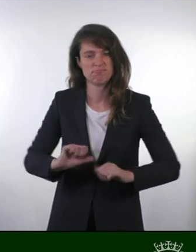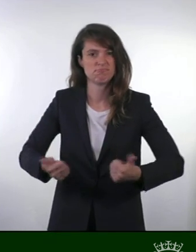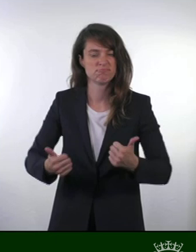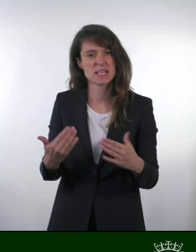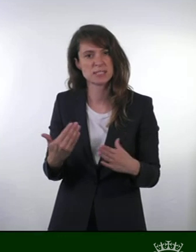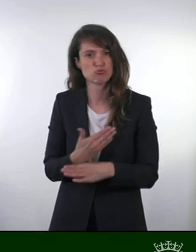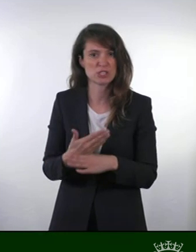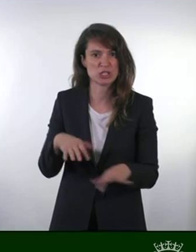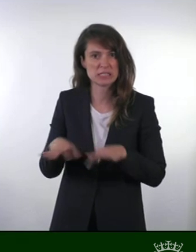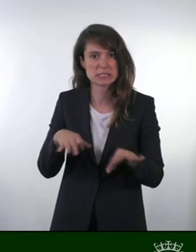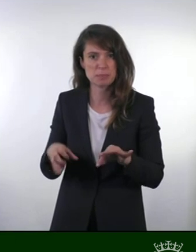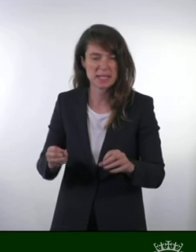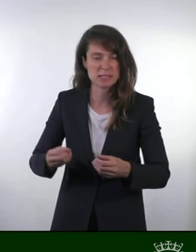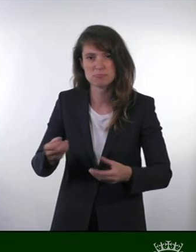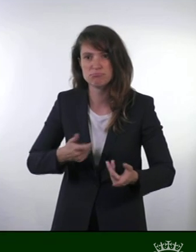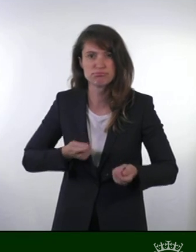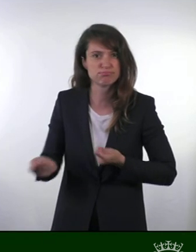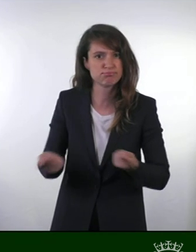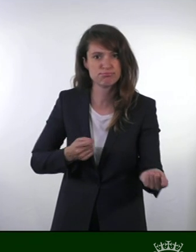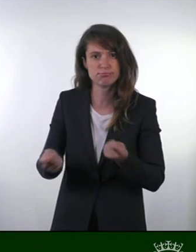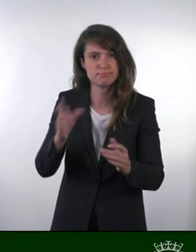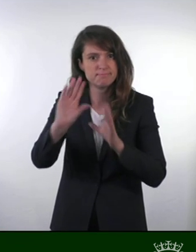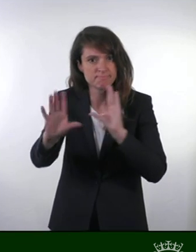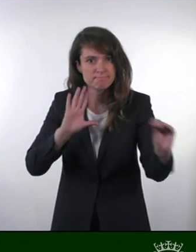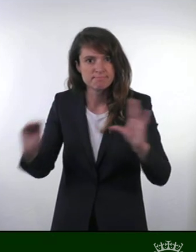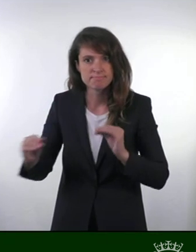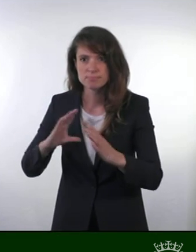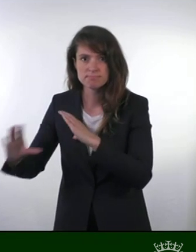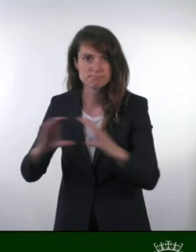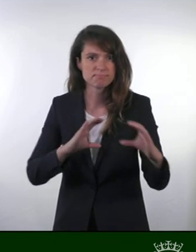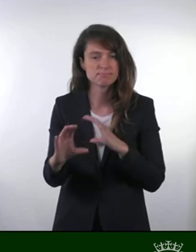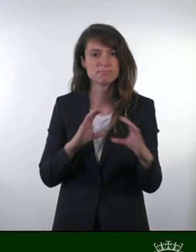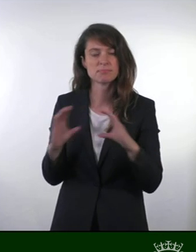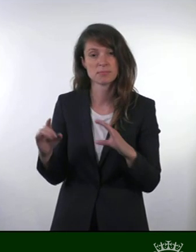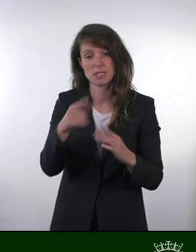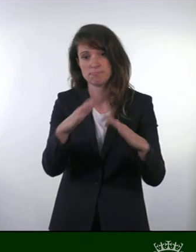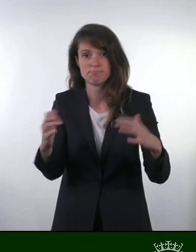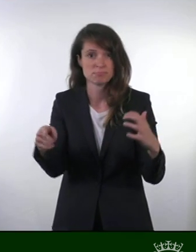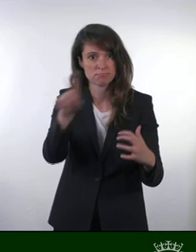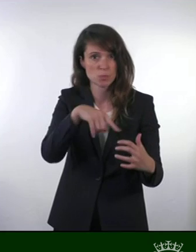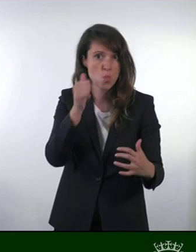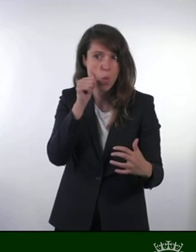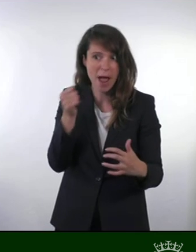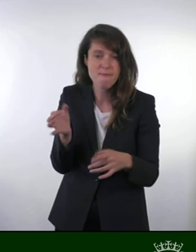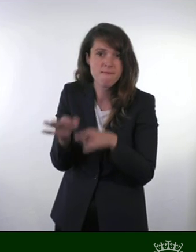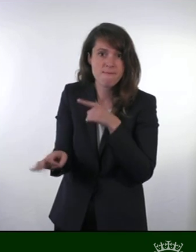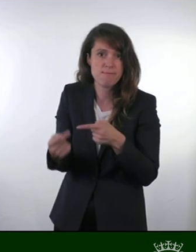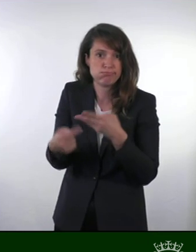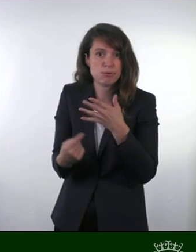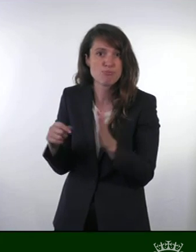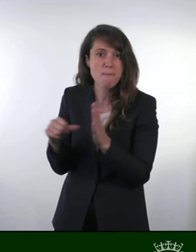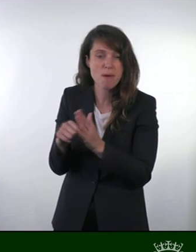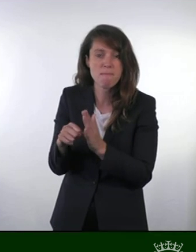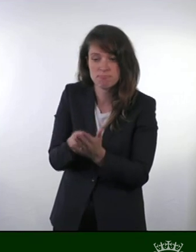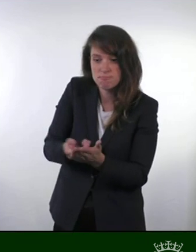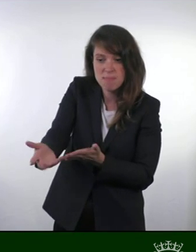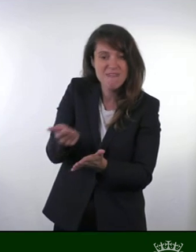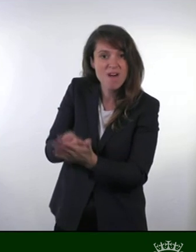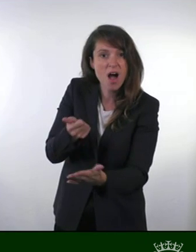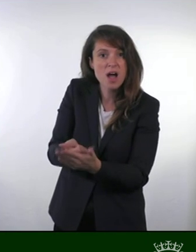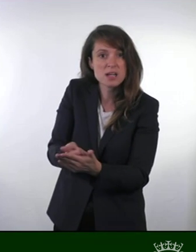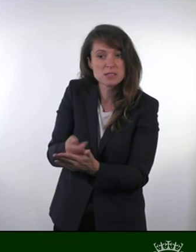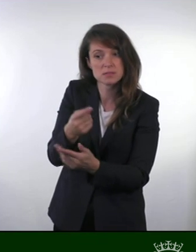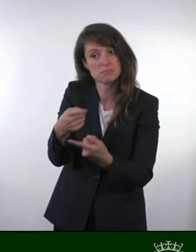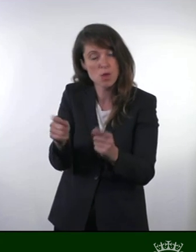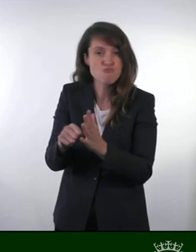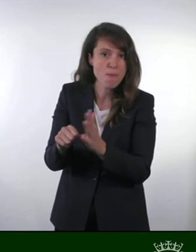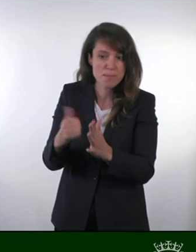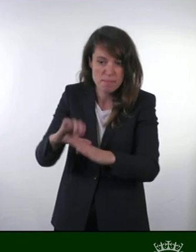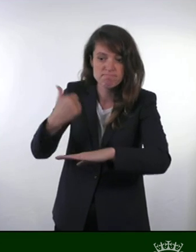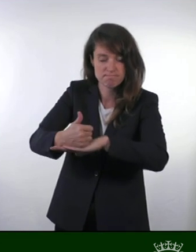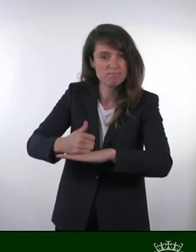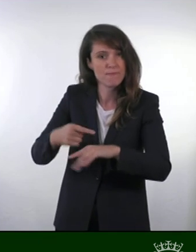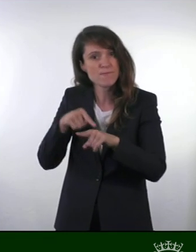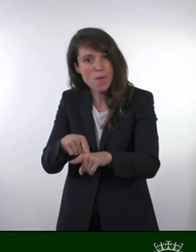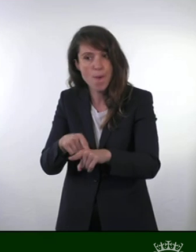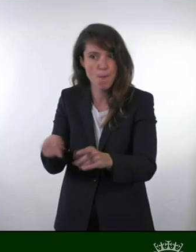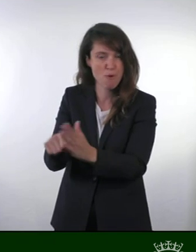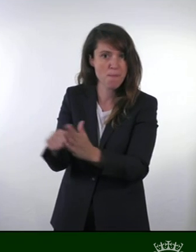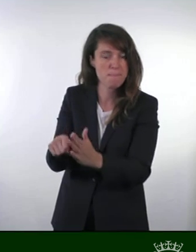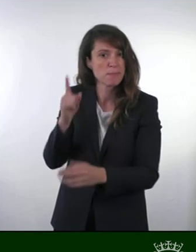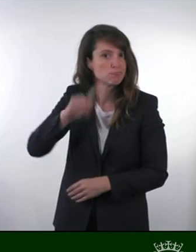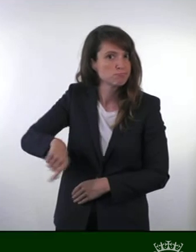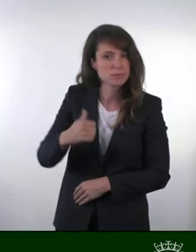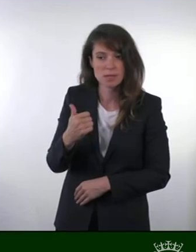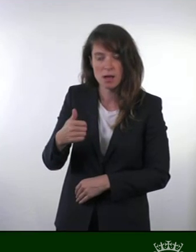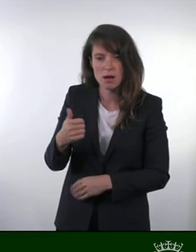For reasons that I think the House will probably understand, there were particular problems in Leicester in implementing the advice and getting people to understand what was necessary to do.